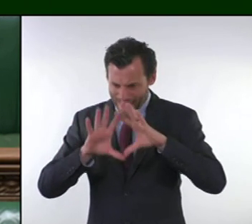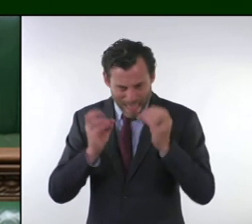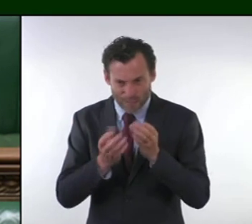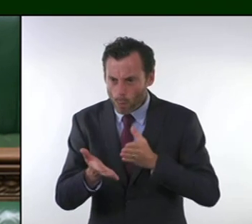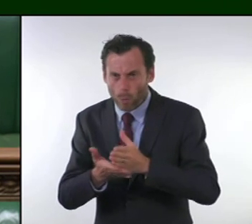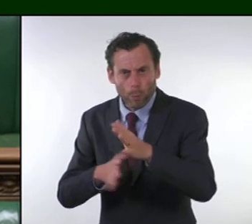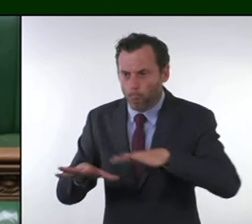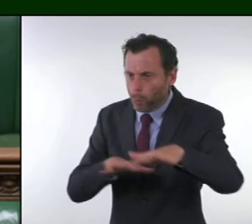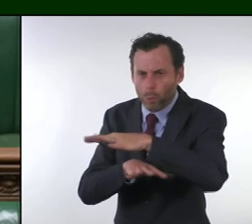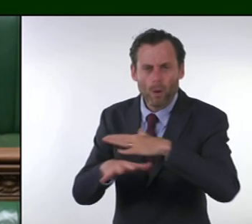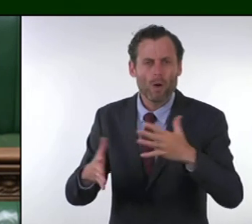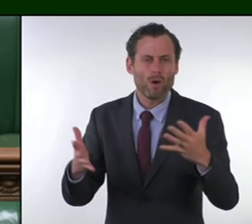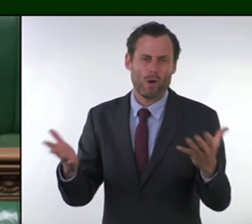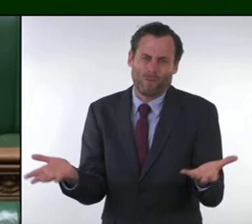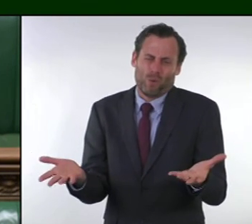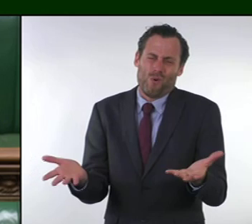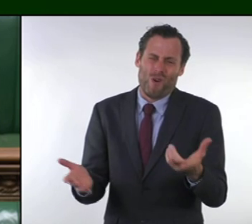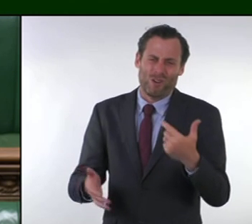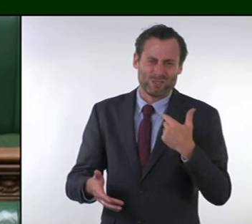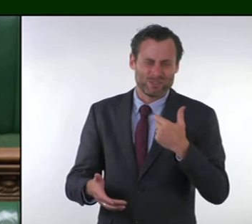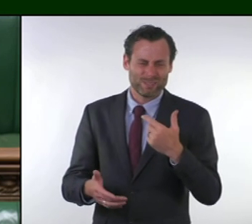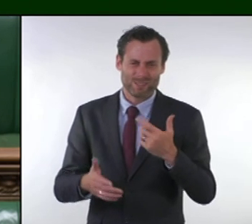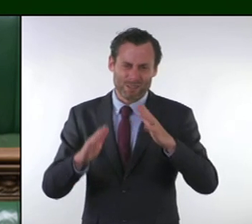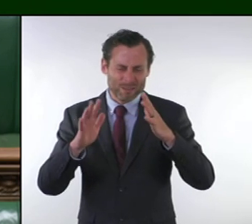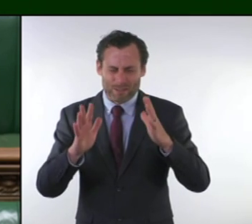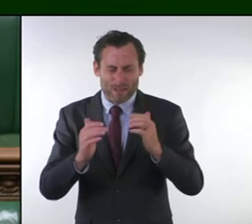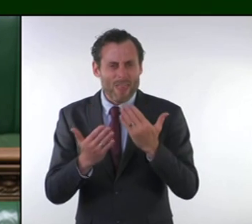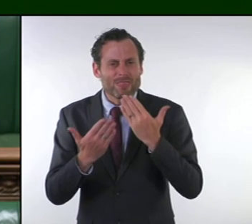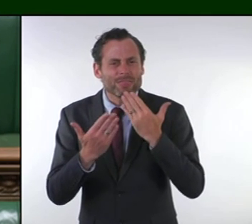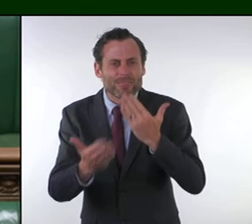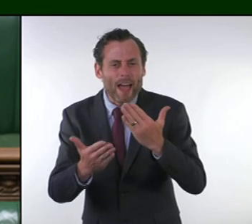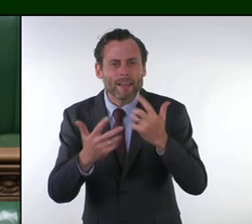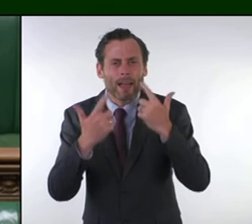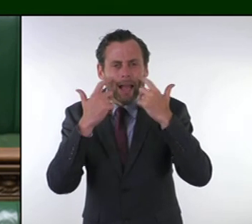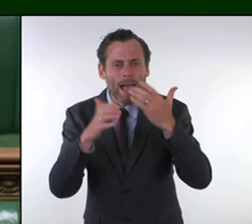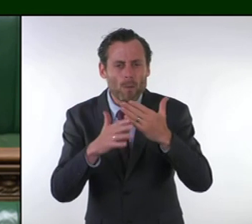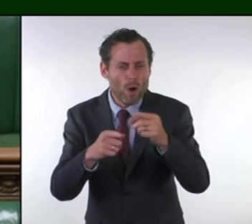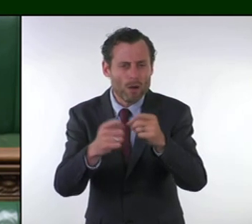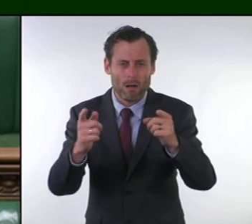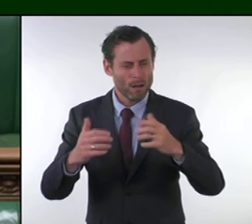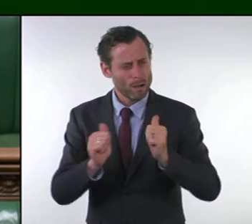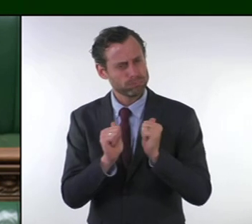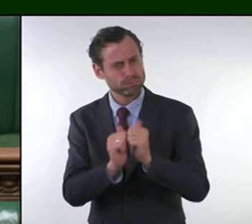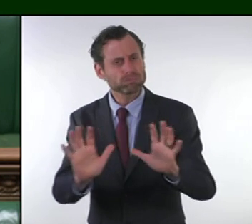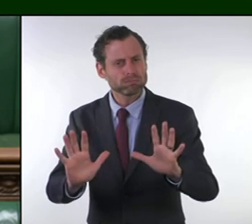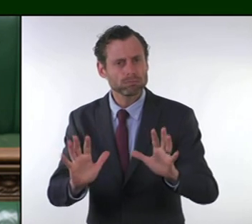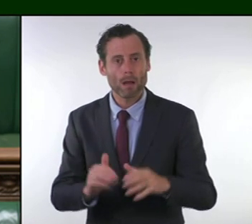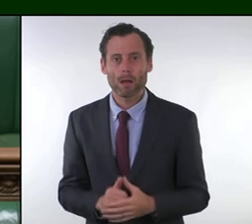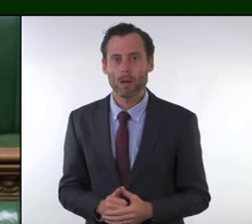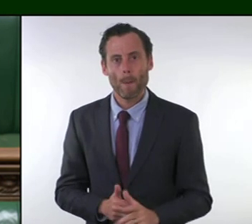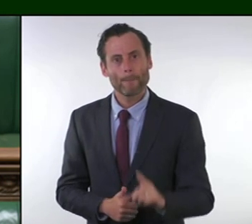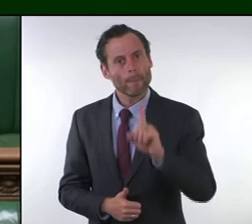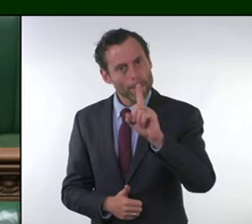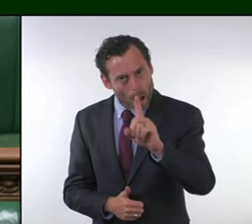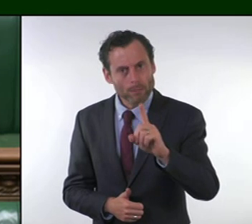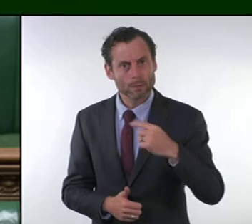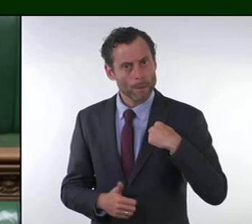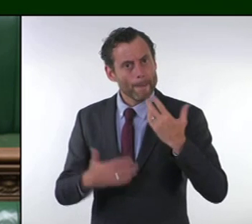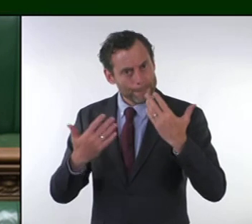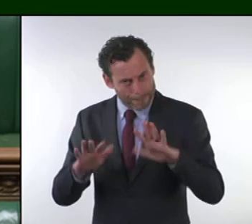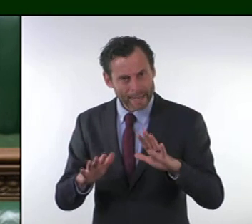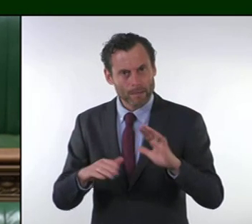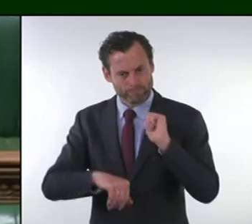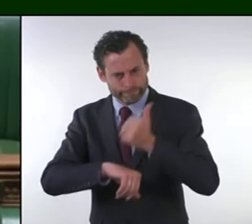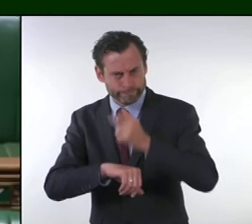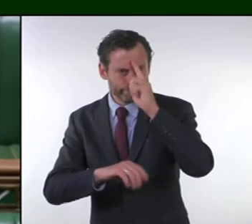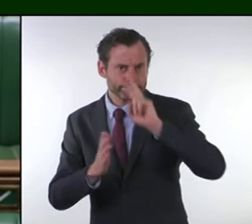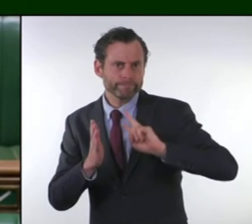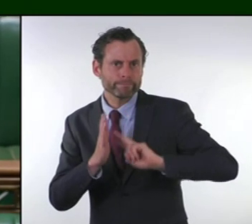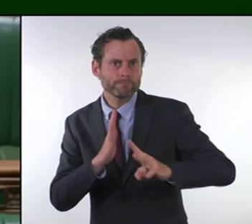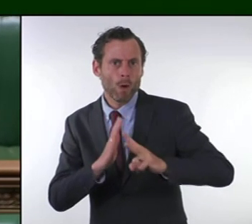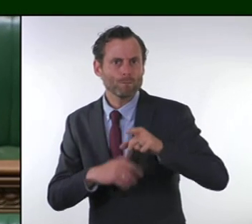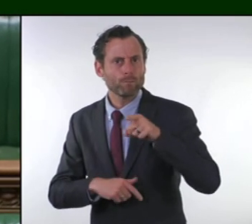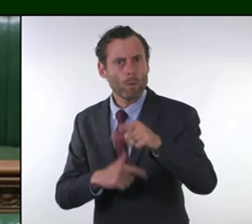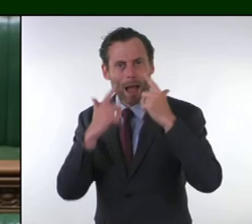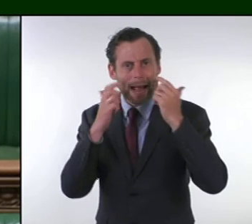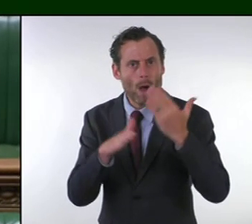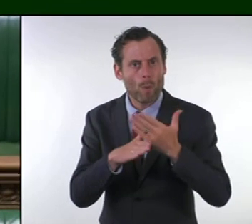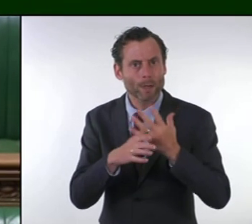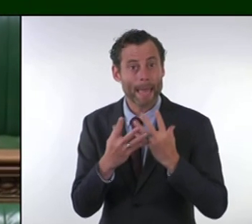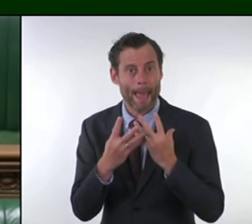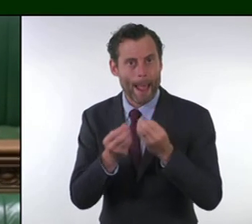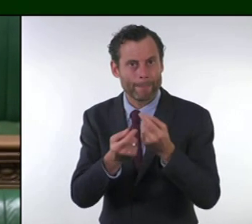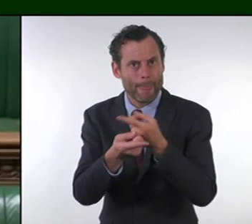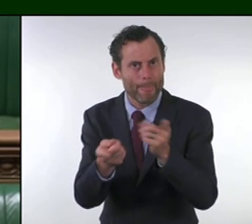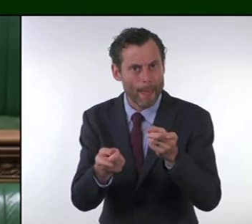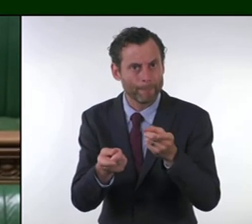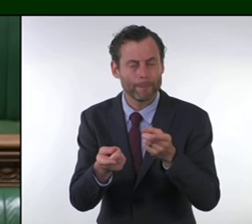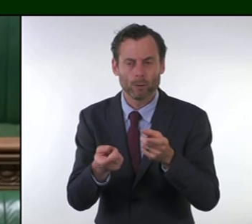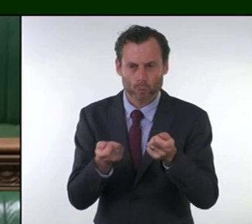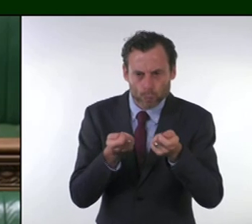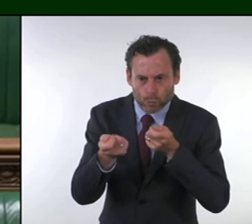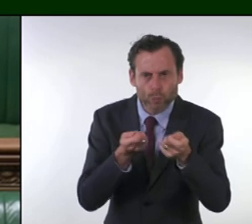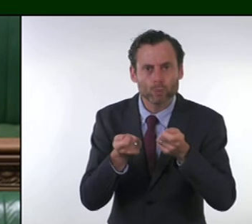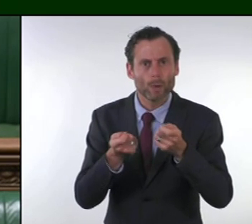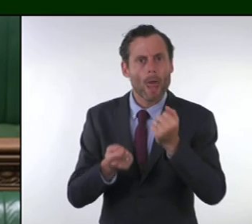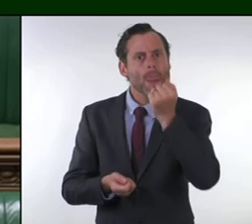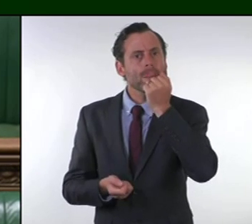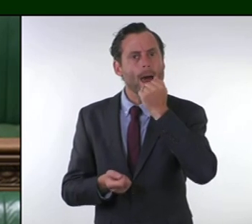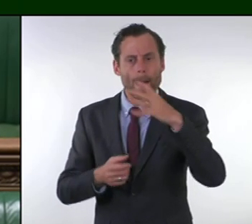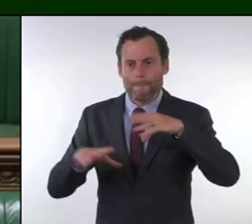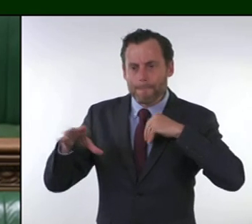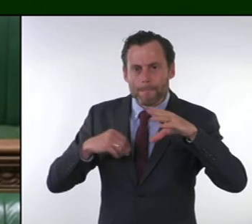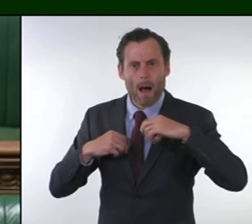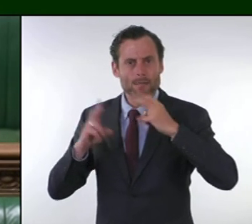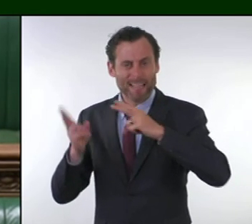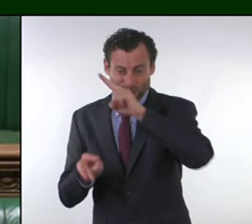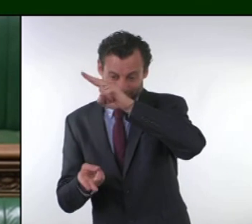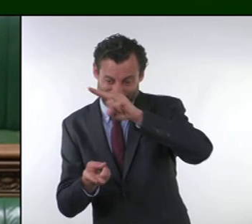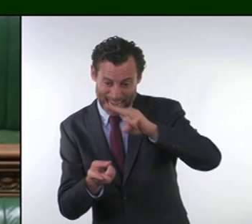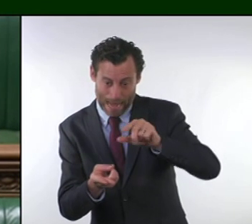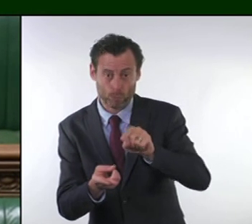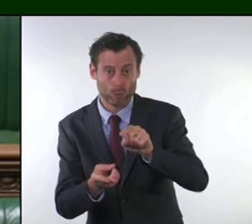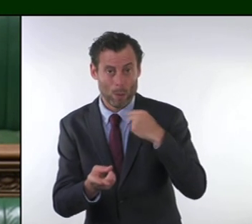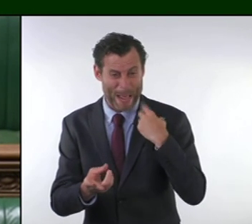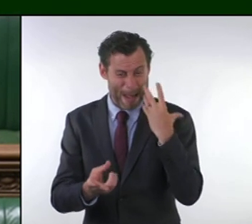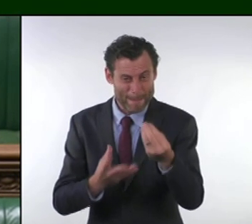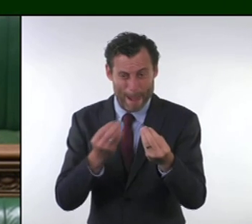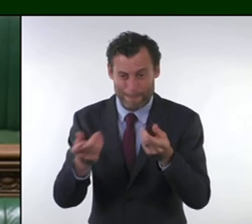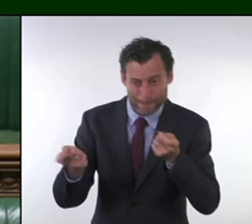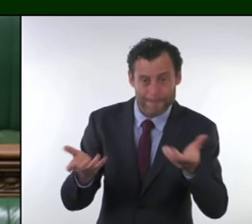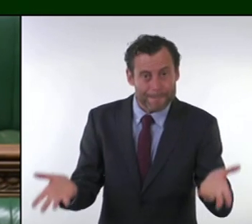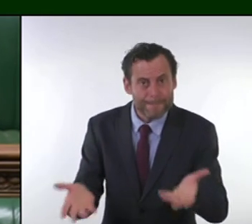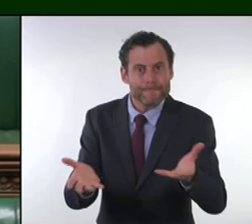Of course I pay tribute once again to the work of every care worker in the country and I thank them, but what we have also done is put forward a care home action plan that has helped our care workers and our care home industry to get the incidence of coronavirus right down in every care home in the